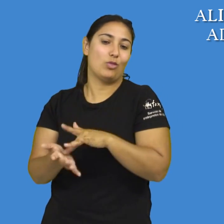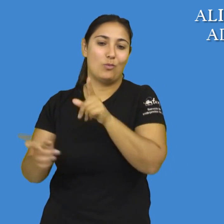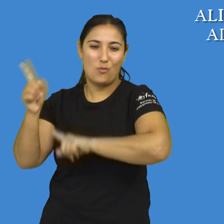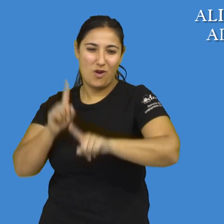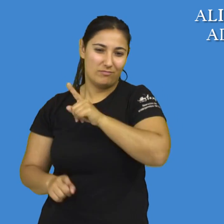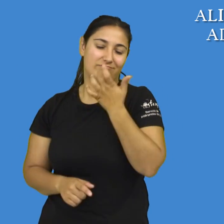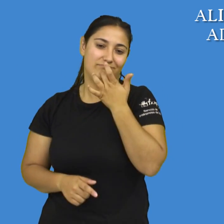problema